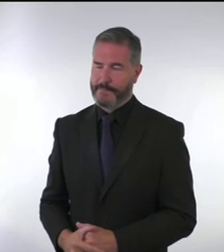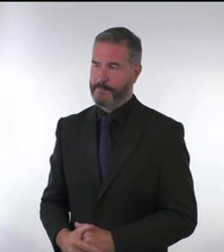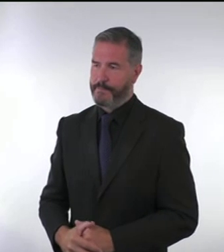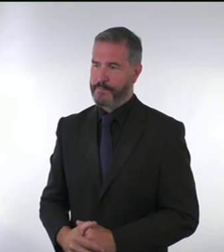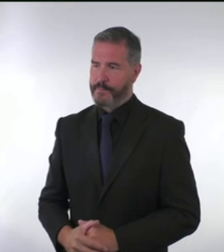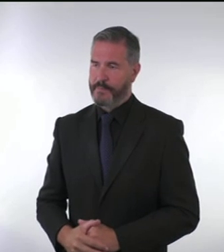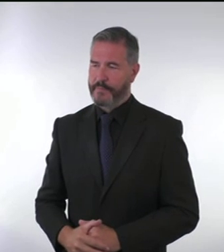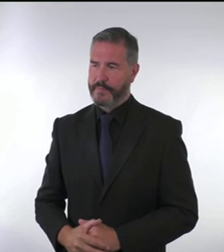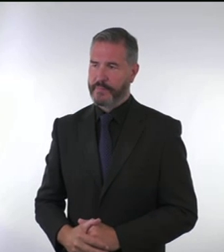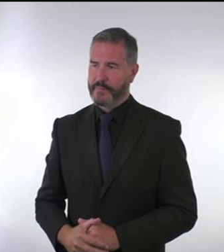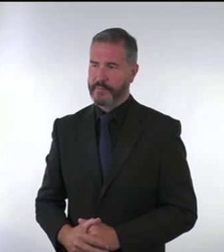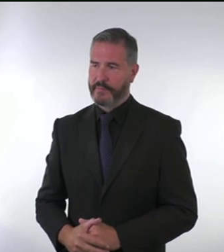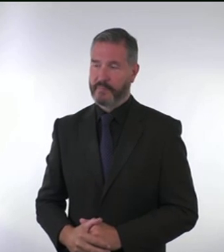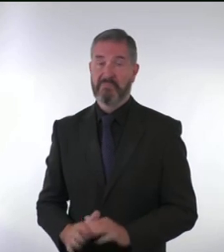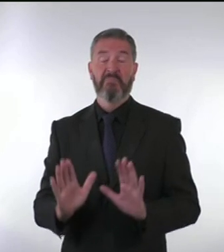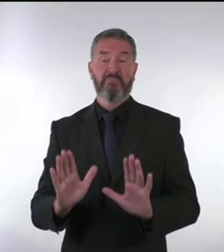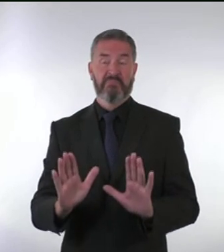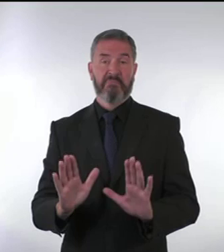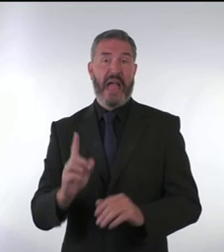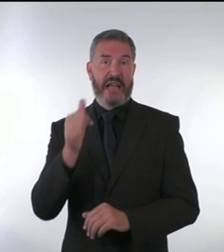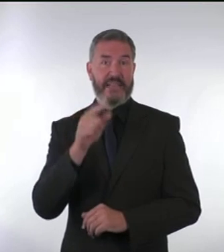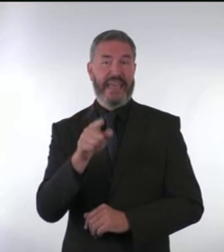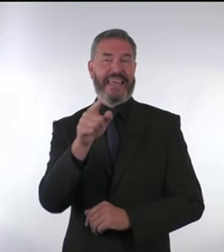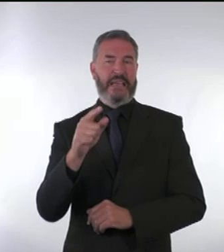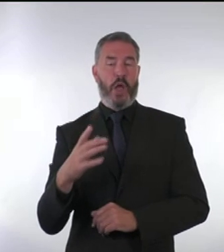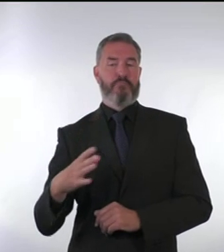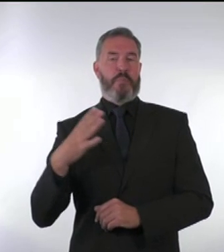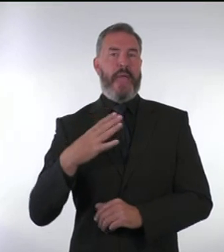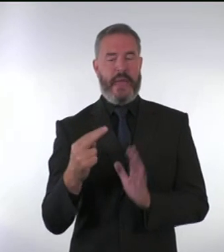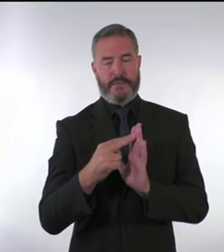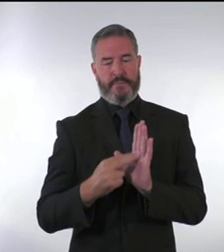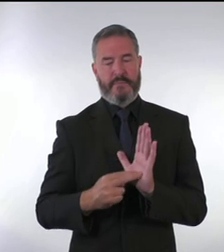I see the Prime Minister is already on his pre-prepared lines.